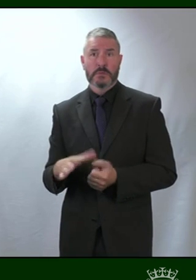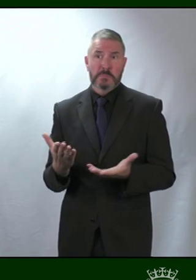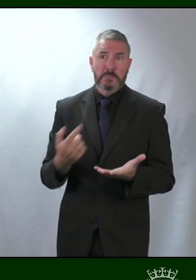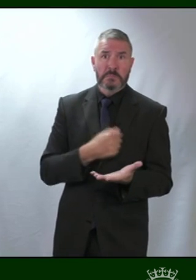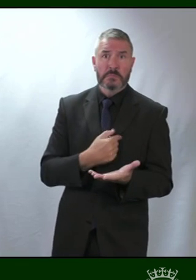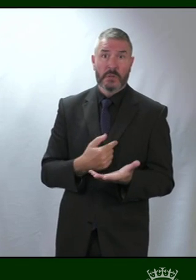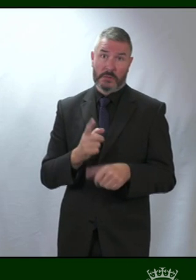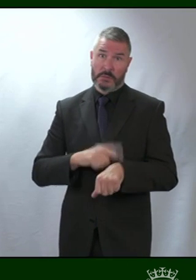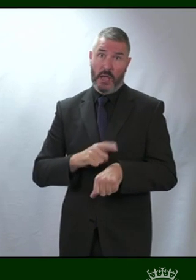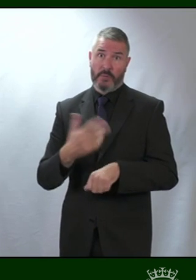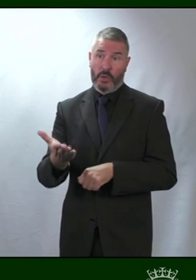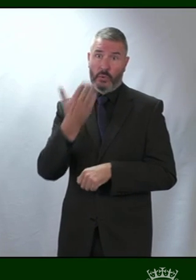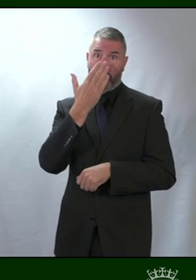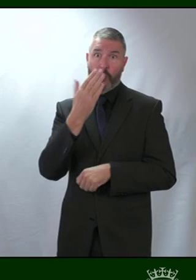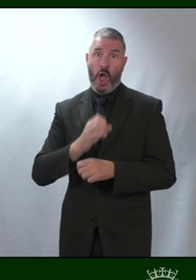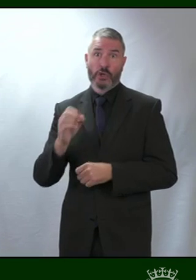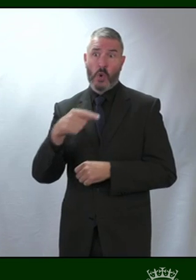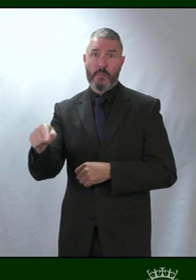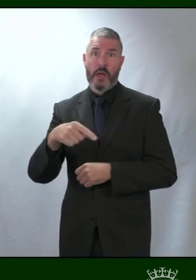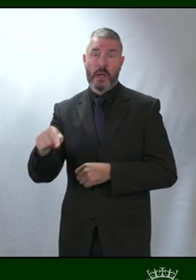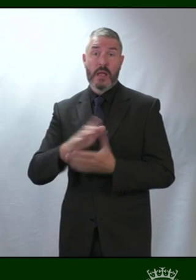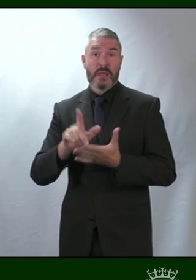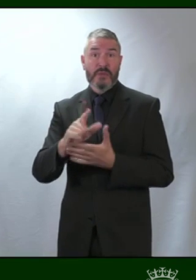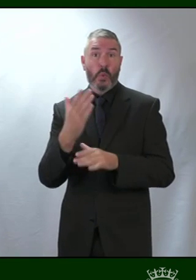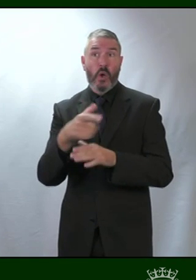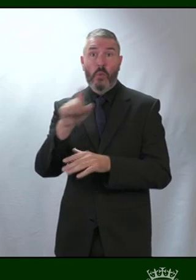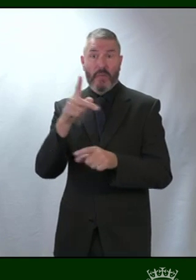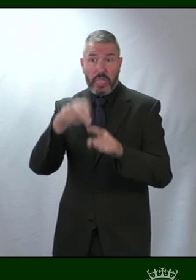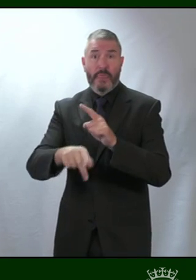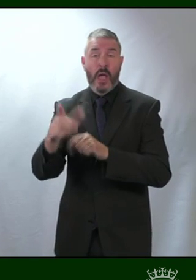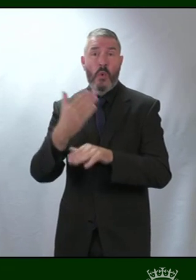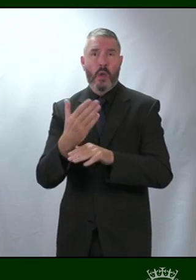Time is running out. Workers are facing the dole today.